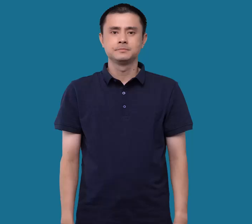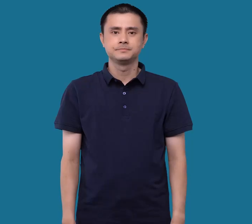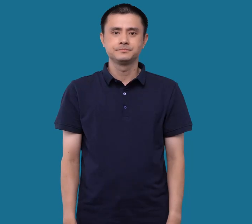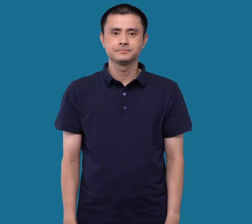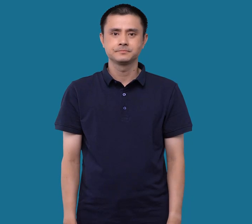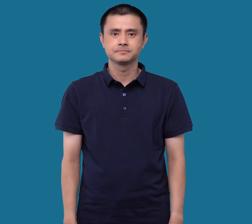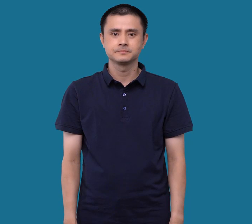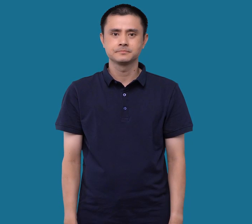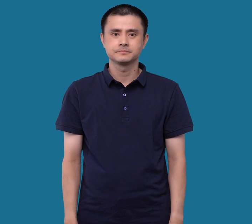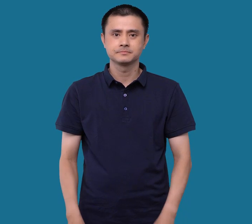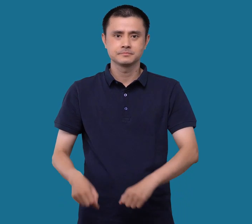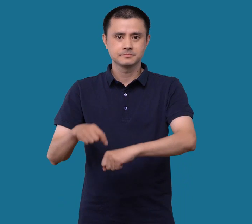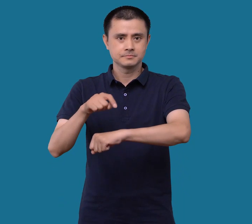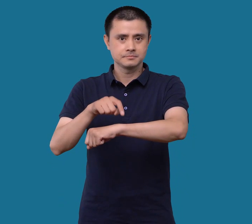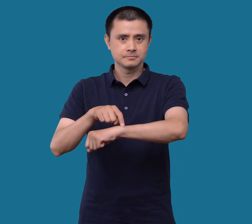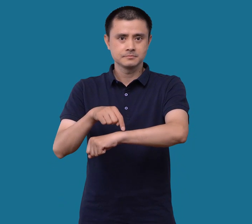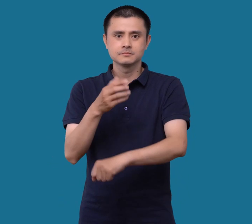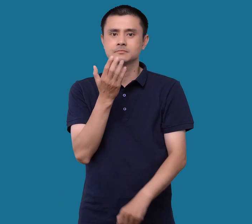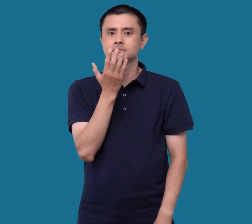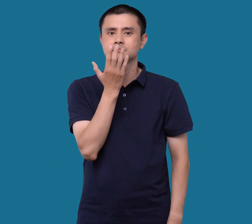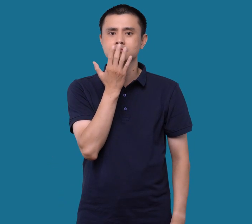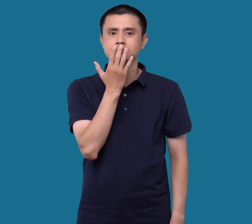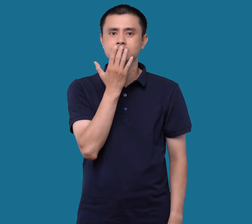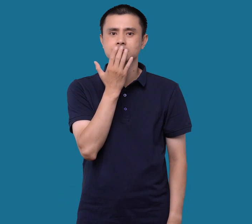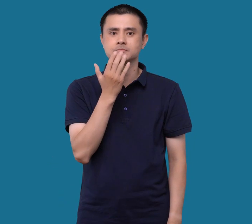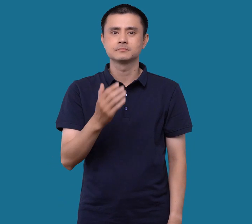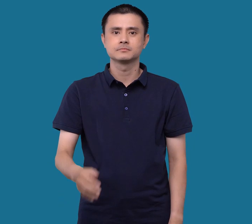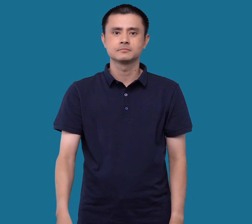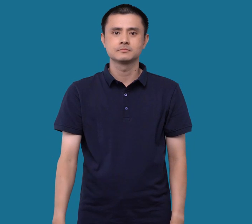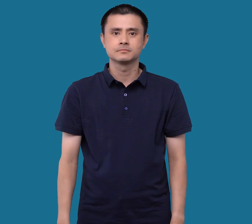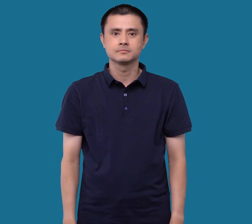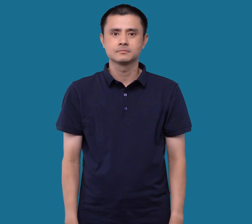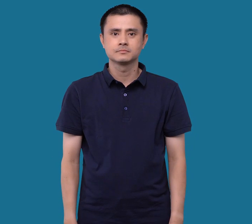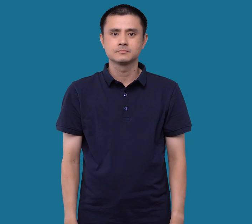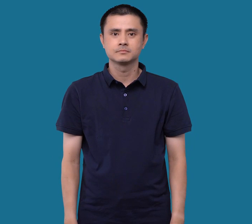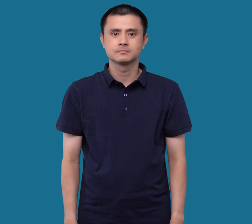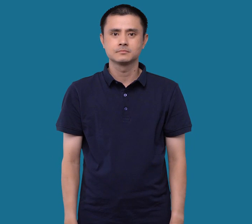bữa cơm